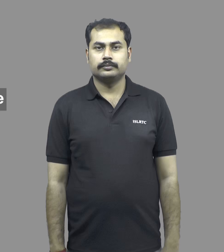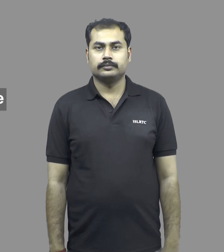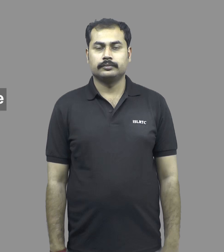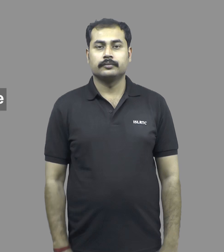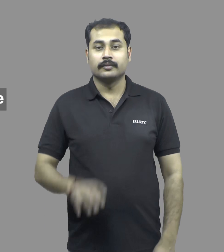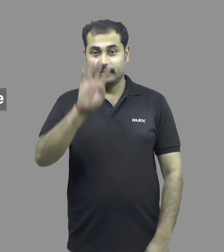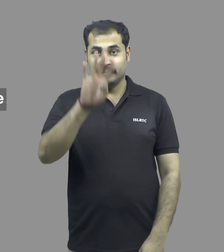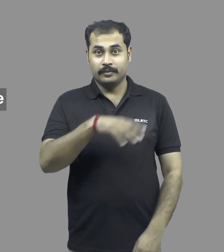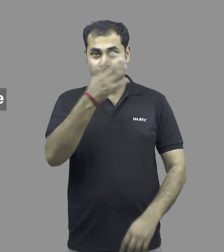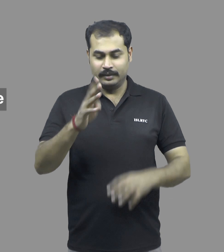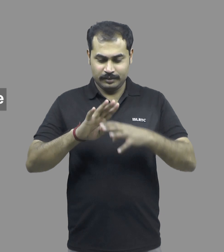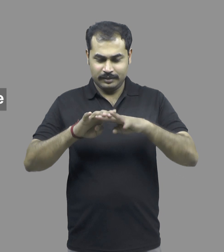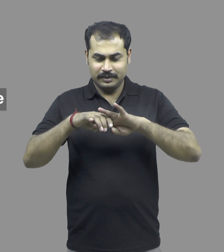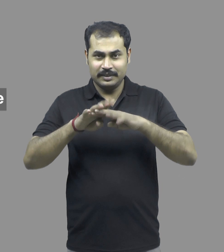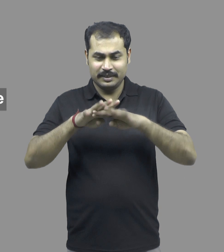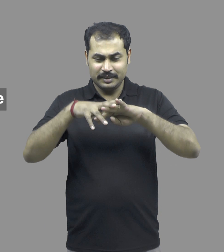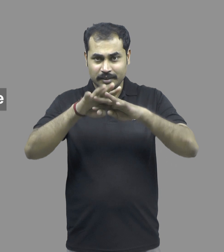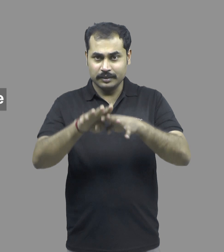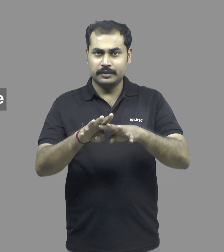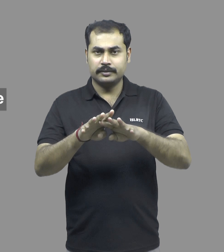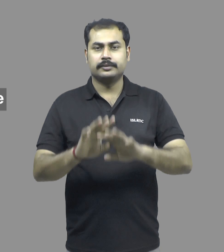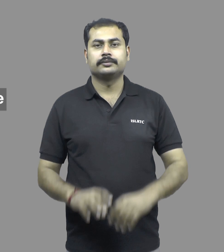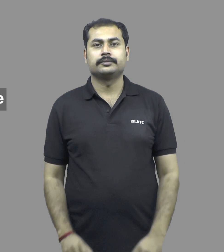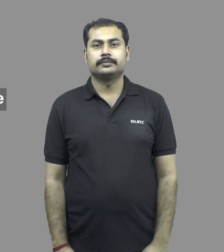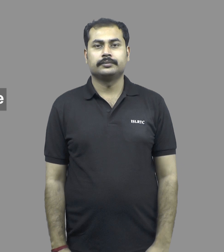Weave